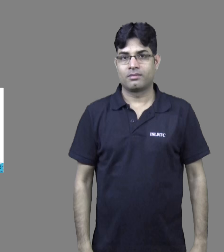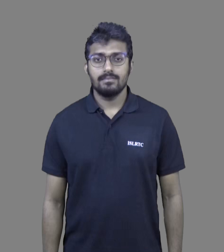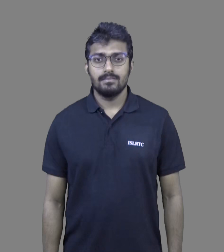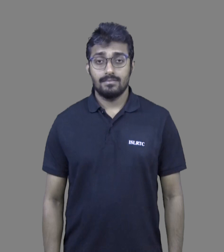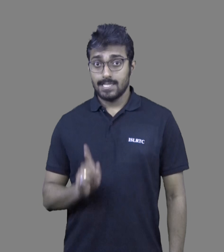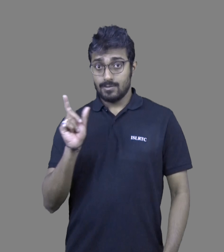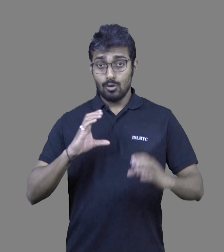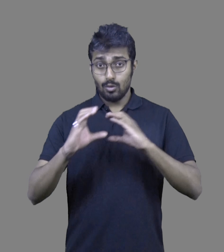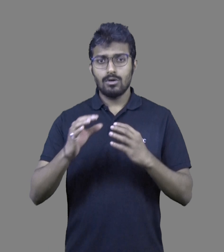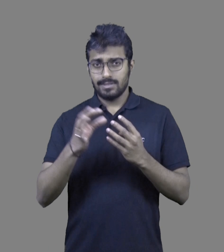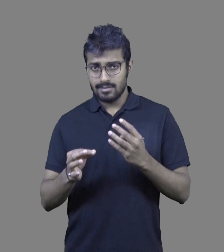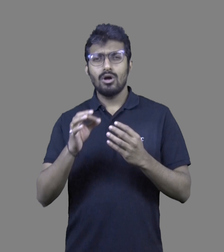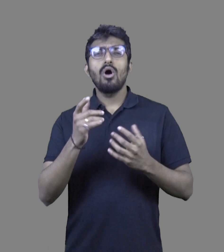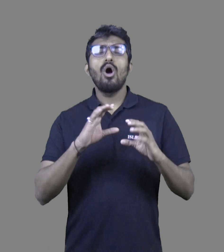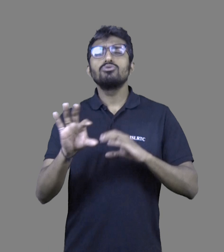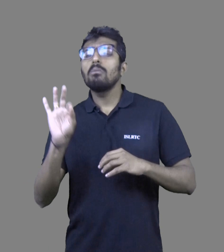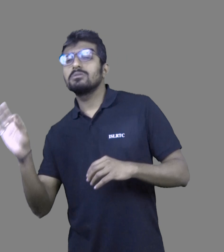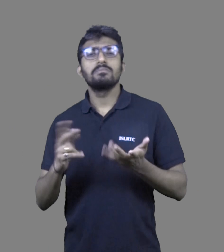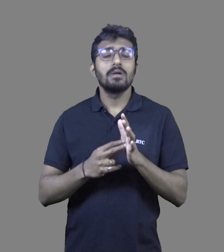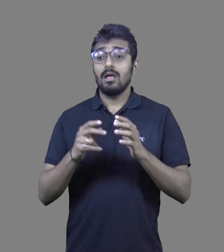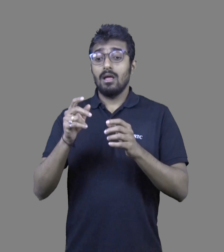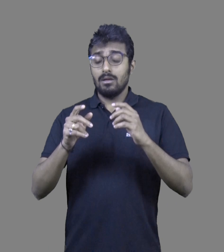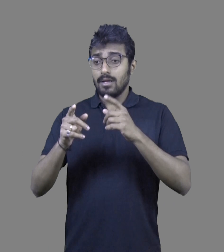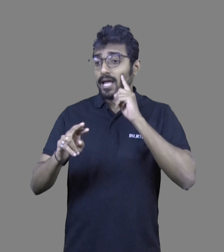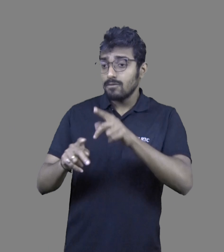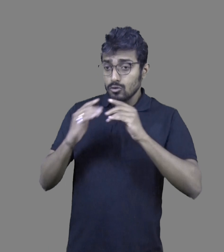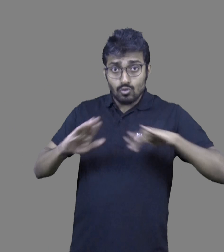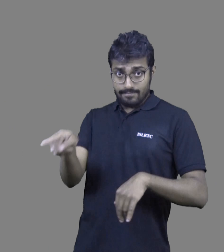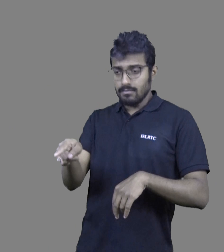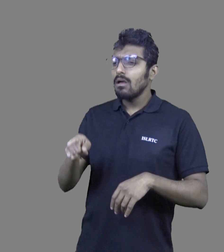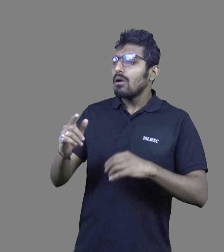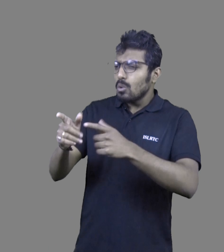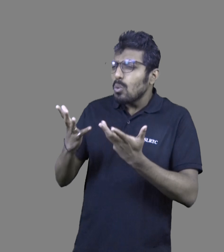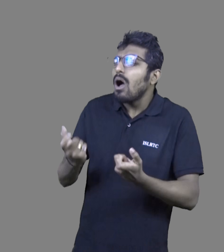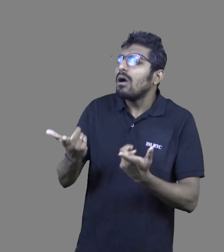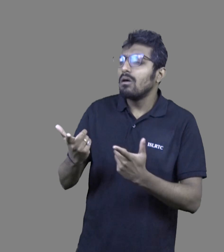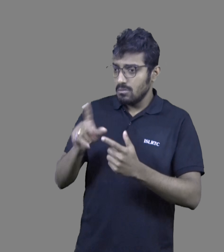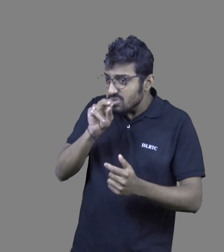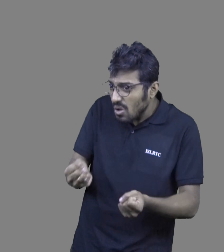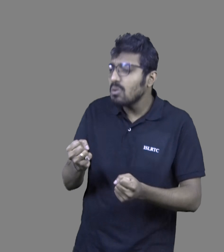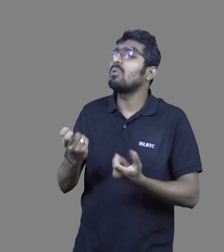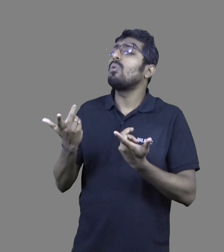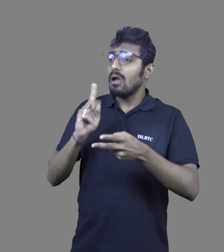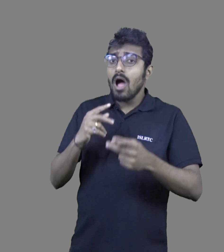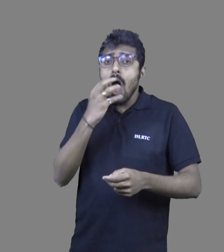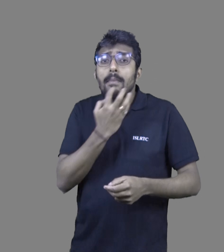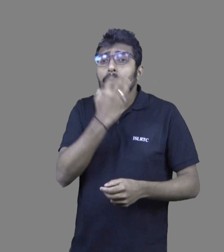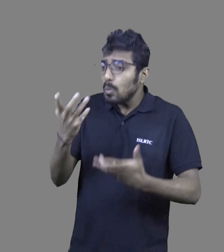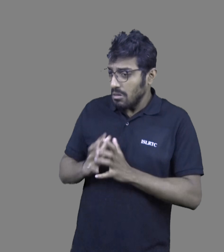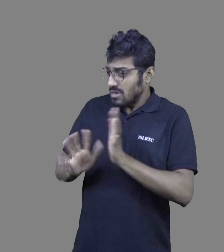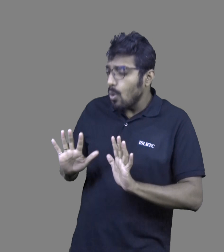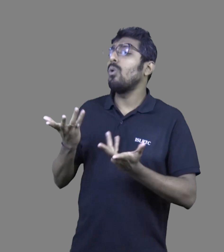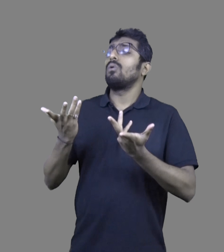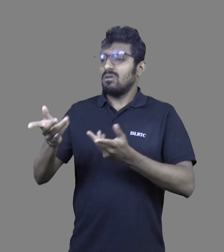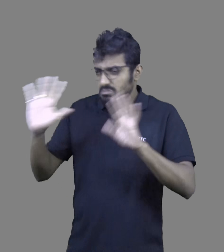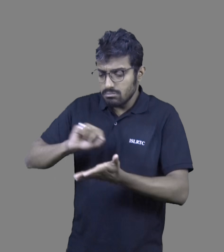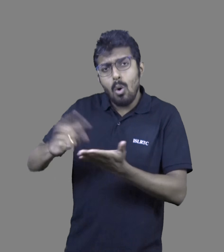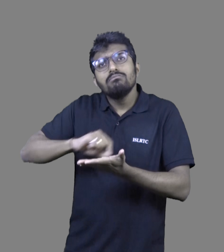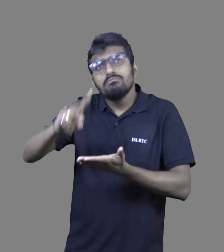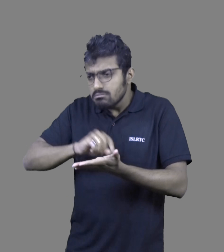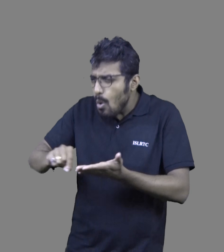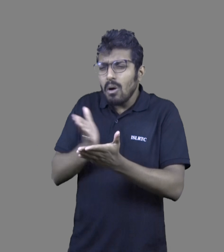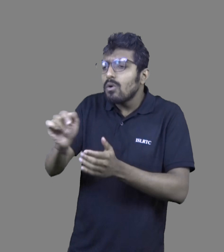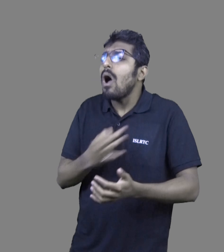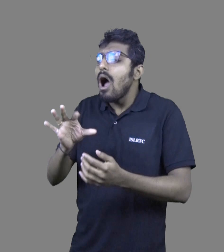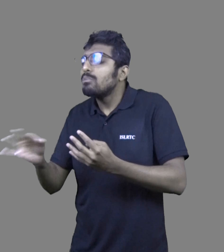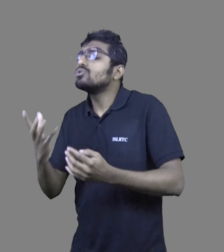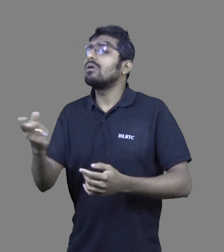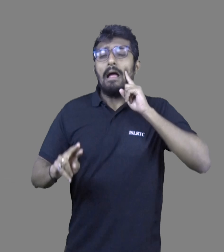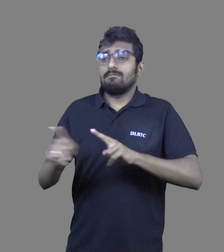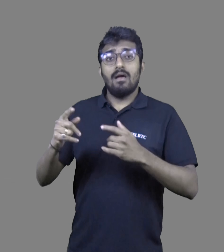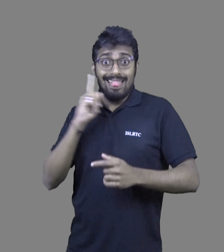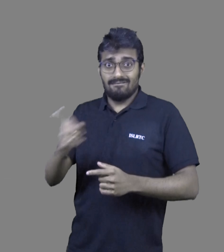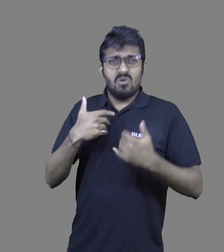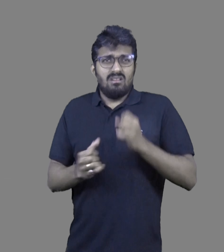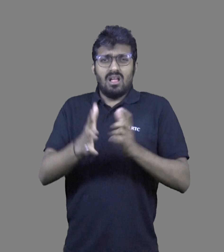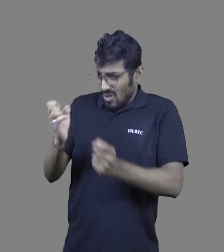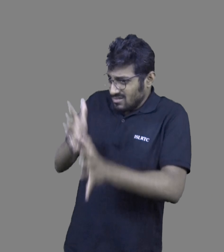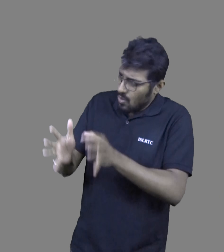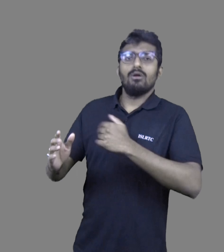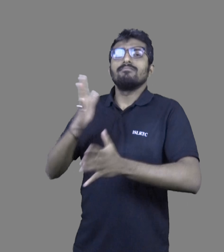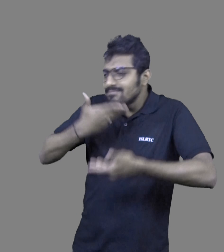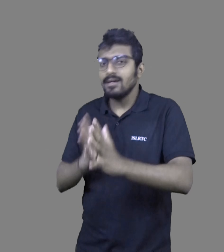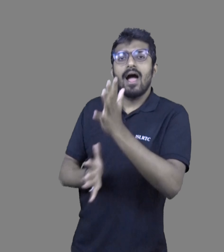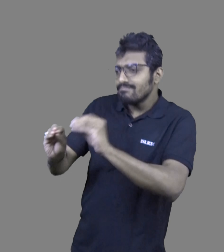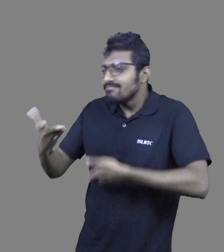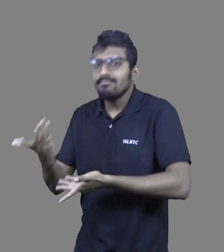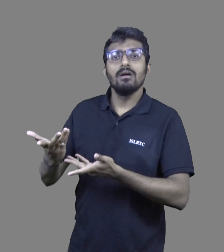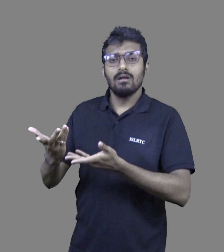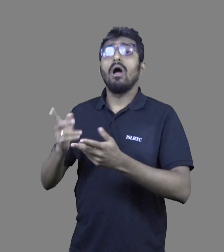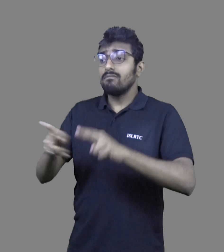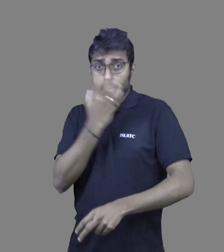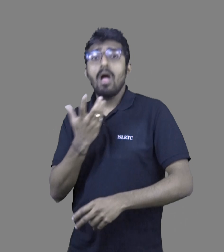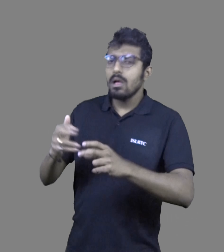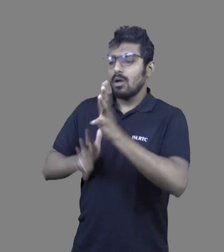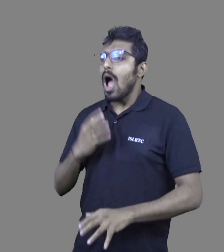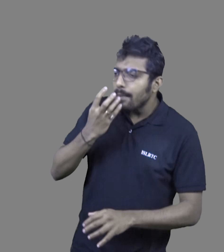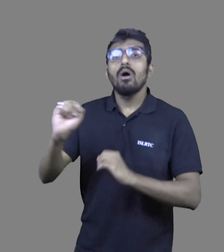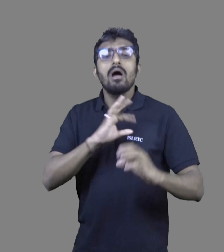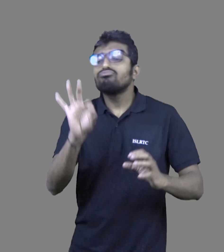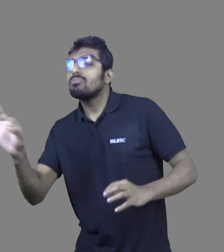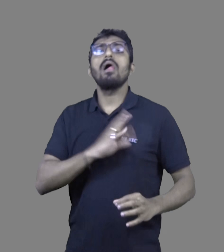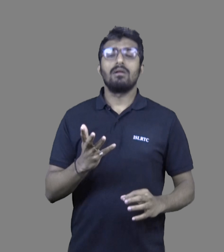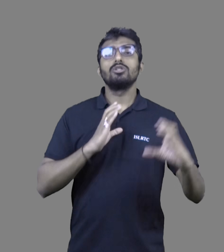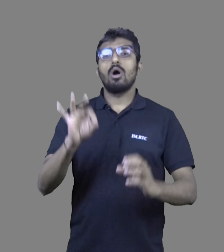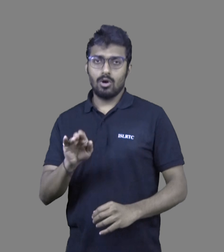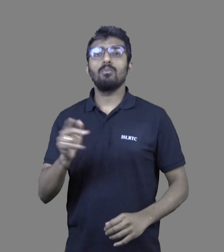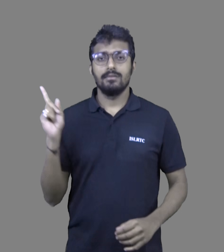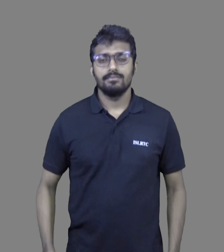Communication options